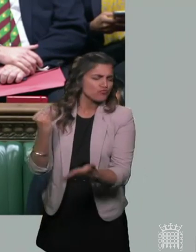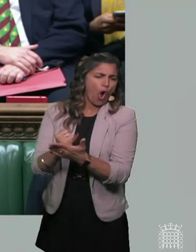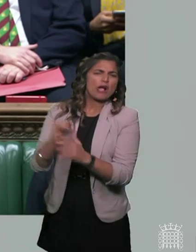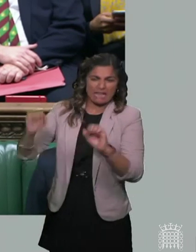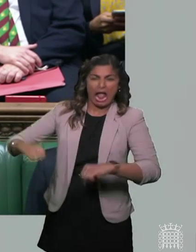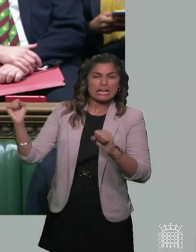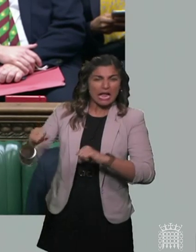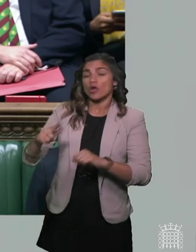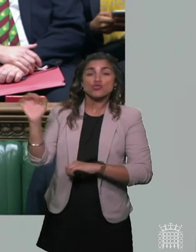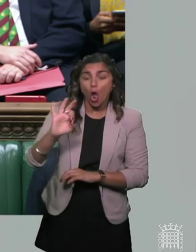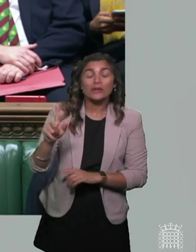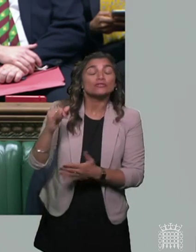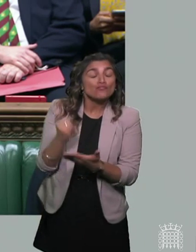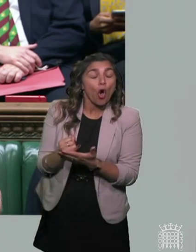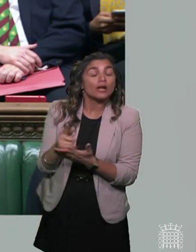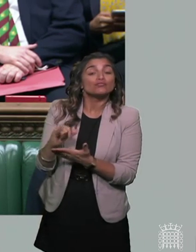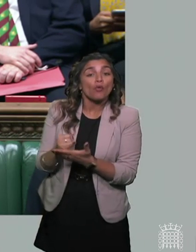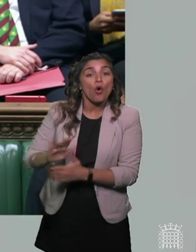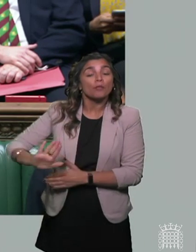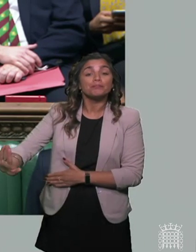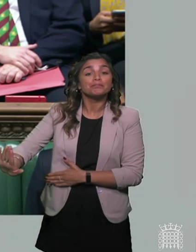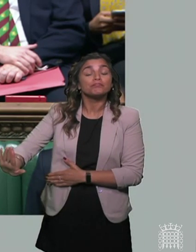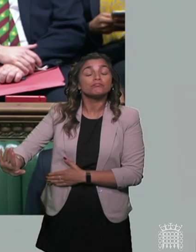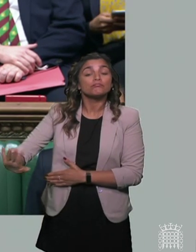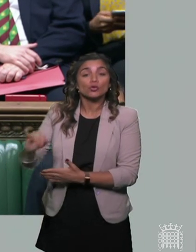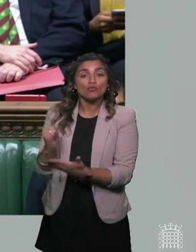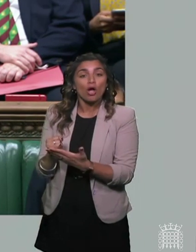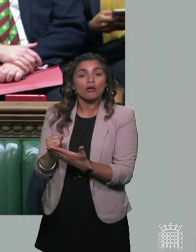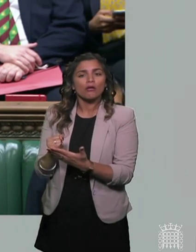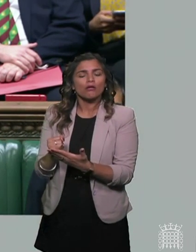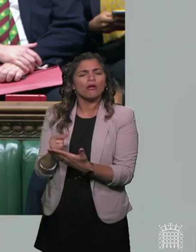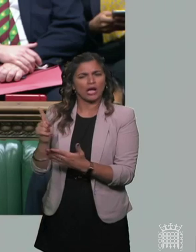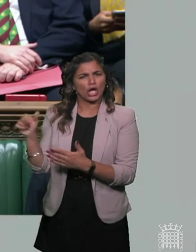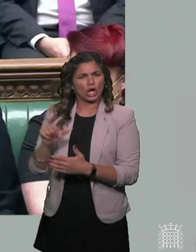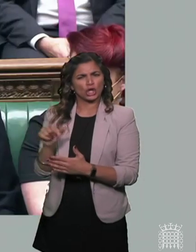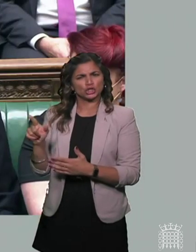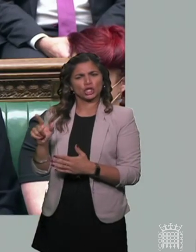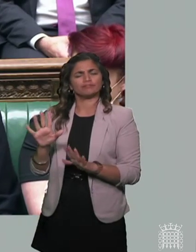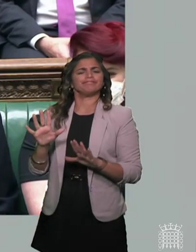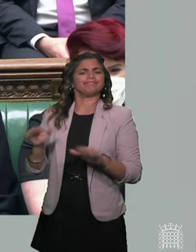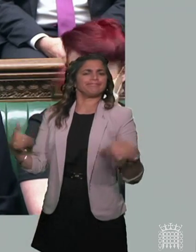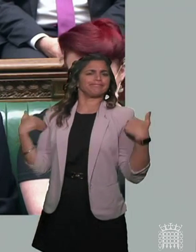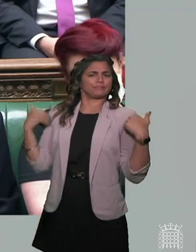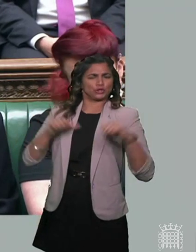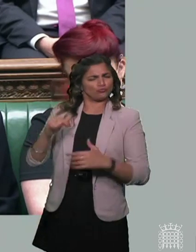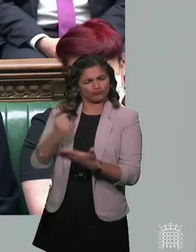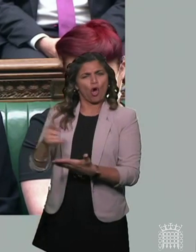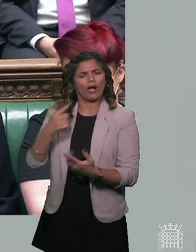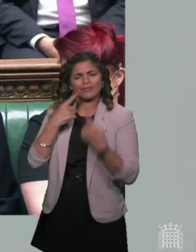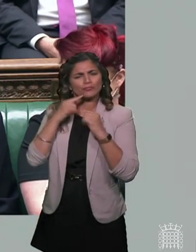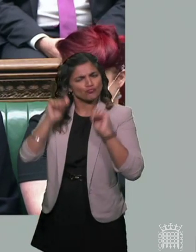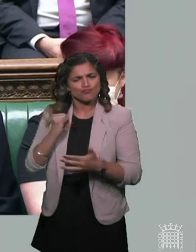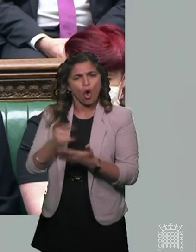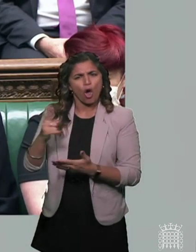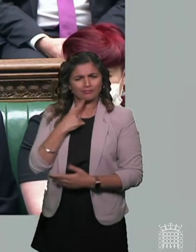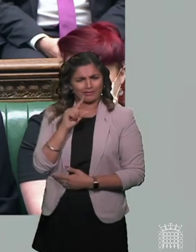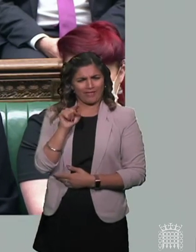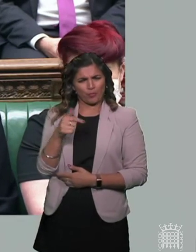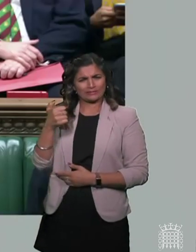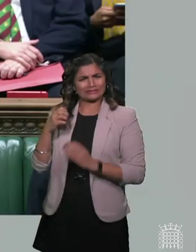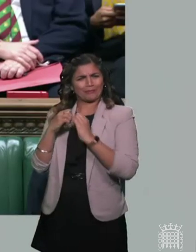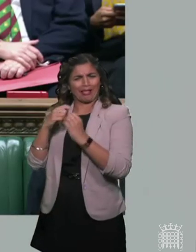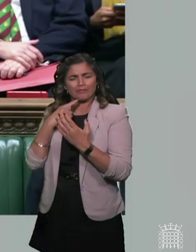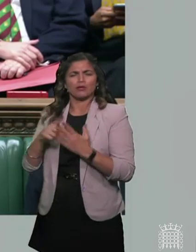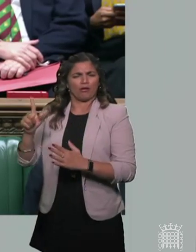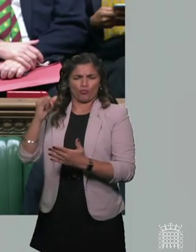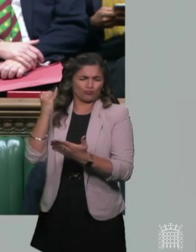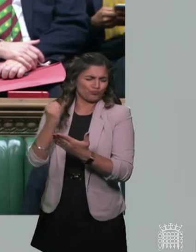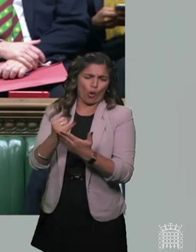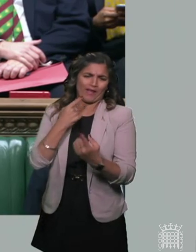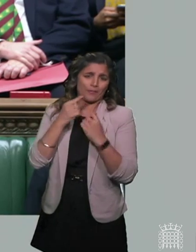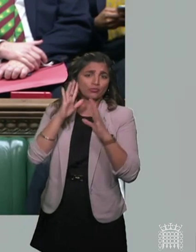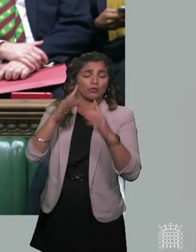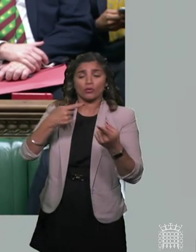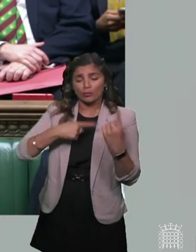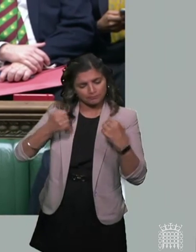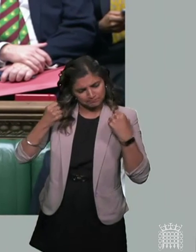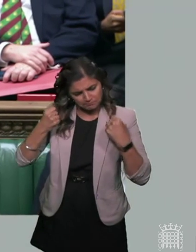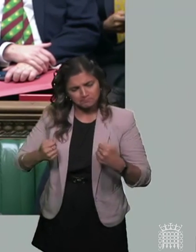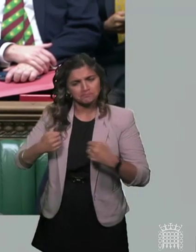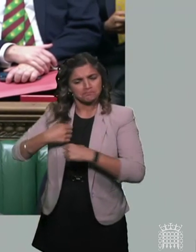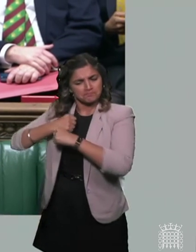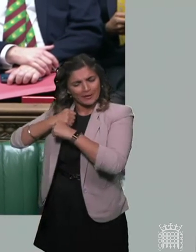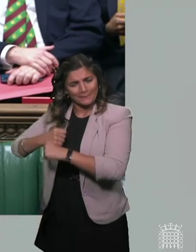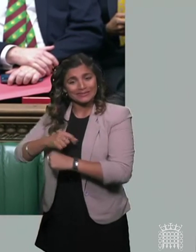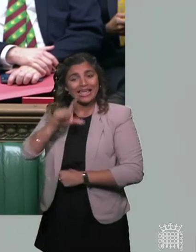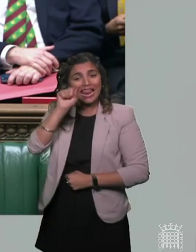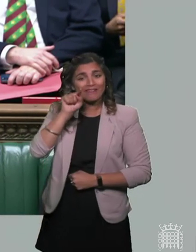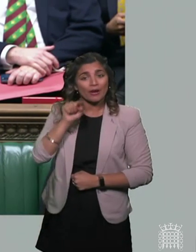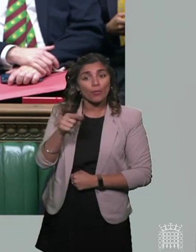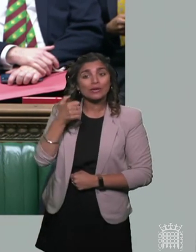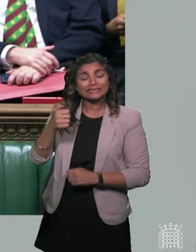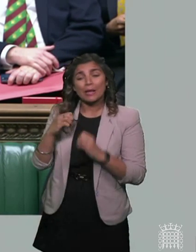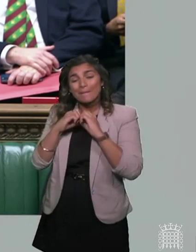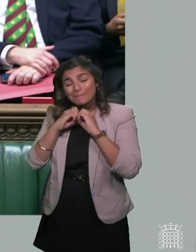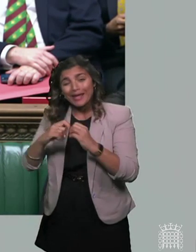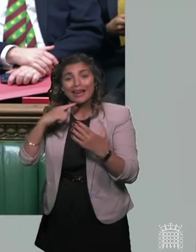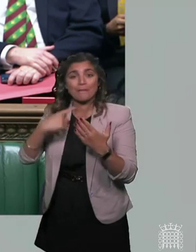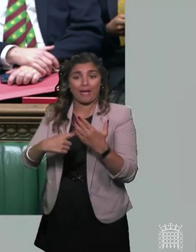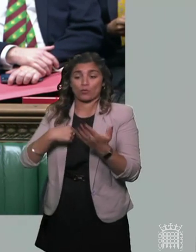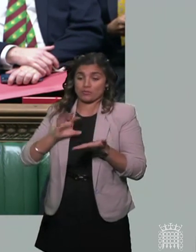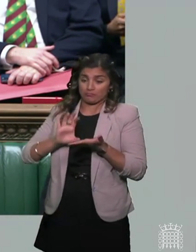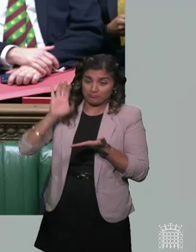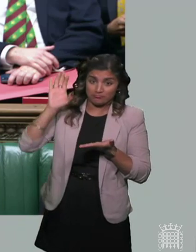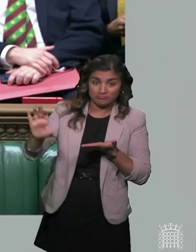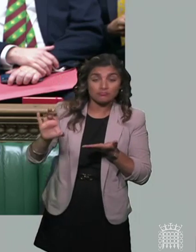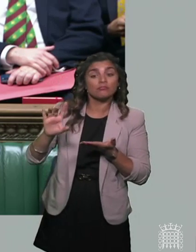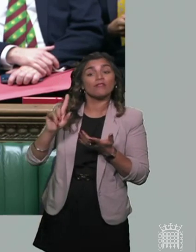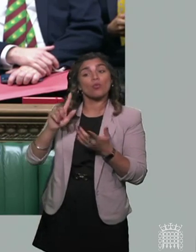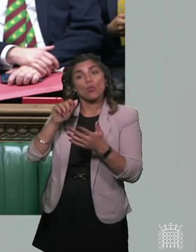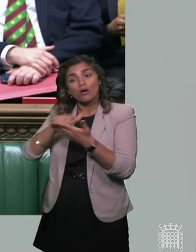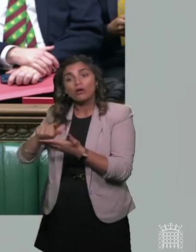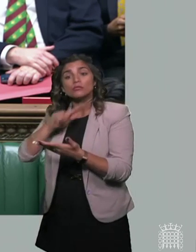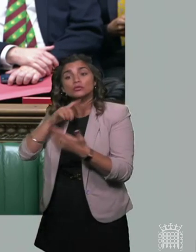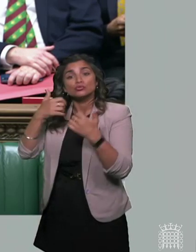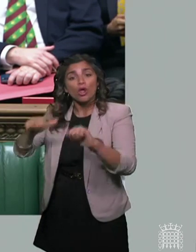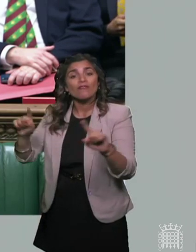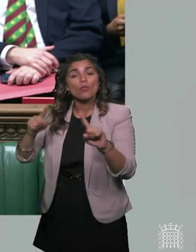No, Mr Speaker. The right honourable Gentleman is completely wrong, and I think he should withdraw what he has just said about the £11.6 billion, because we remain absolutely committed to the £11.6 billion that we are investing to tackle climate change around the world.